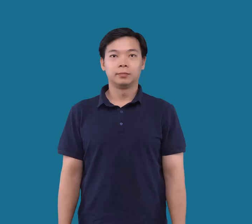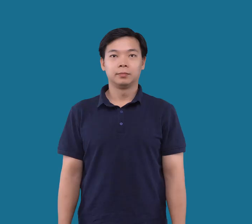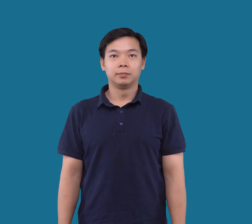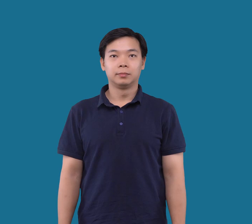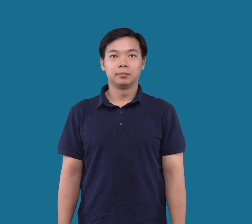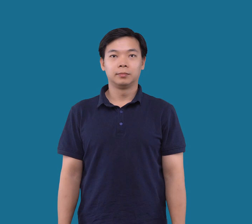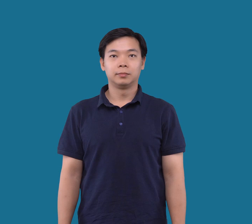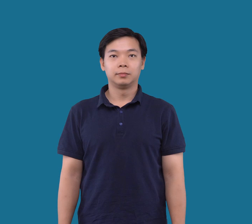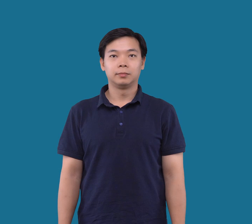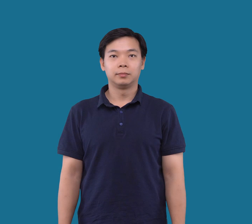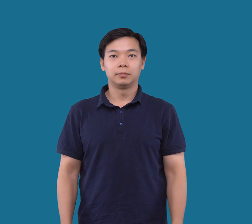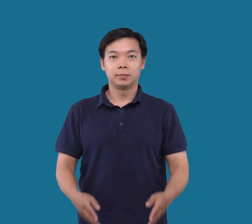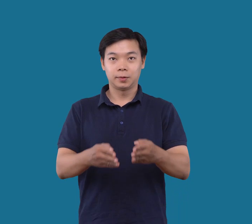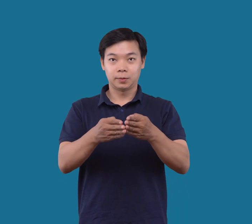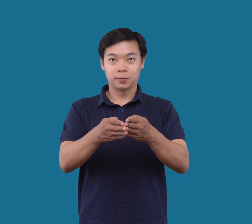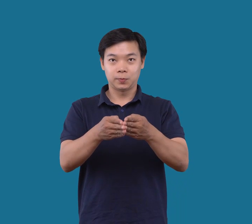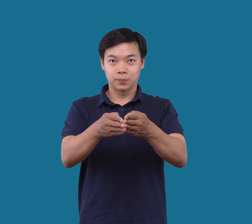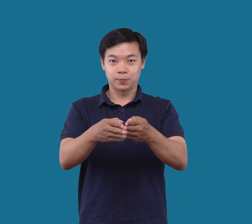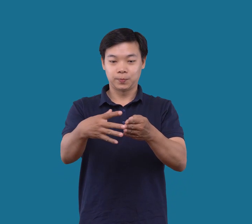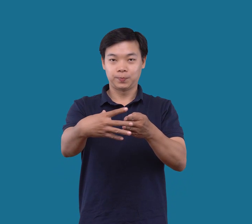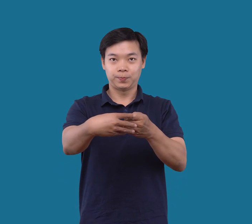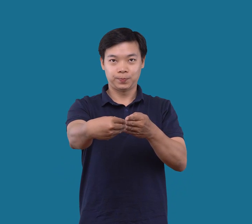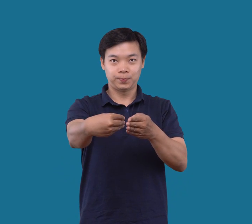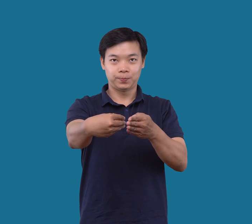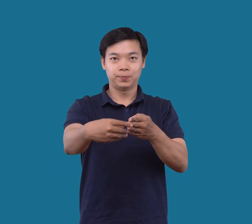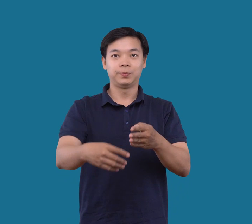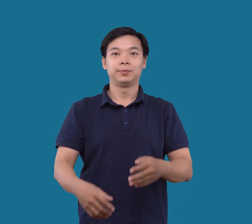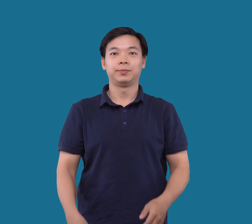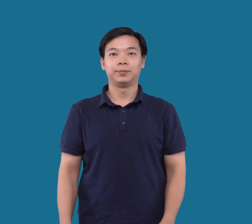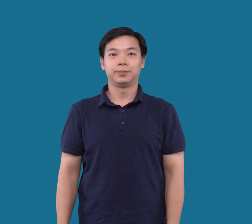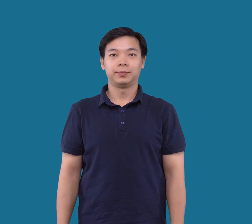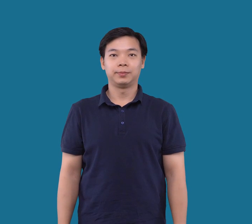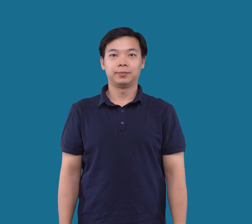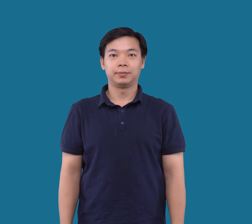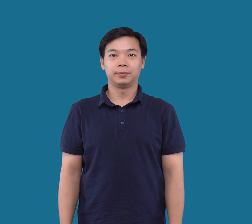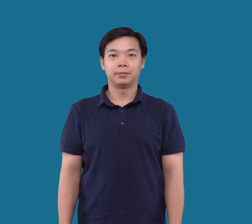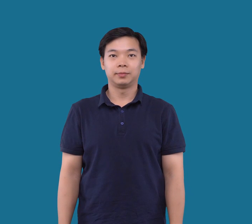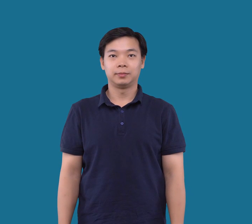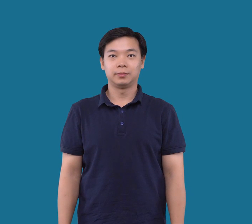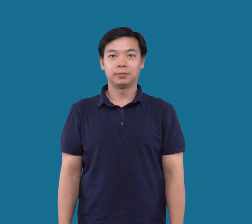đầu tàu